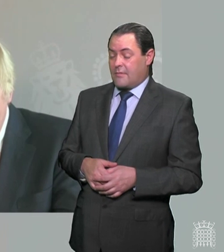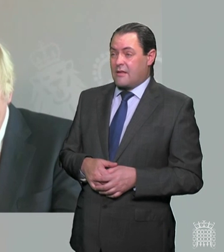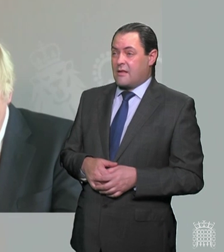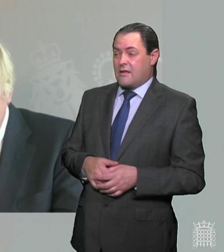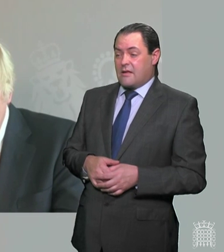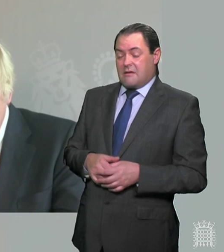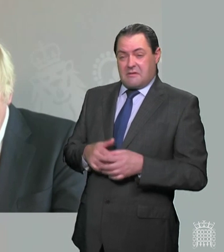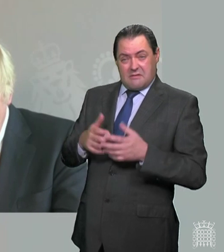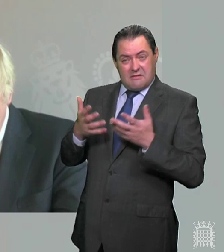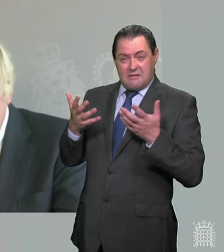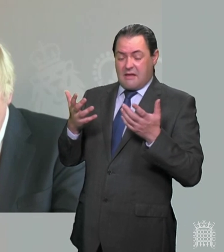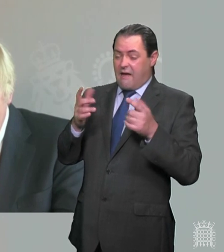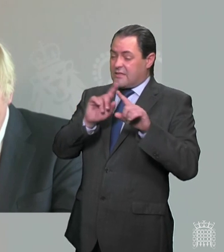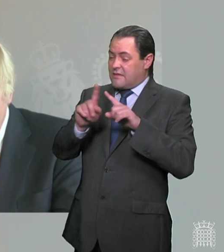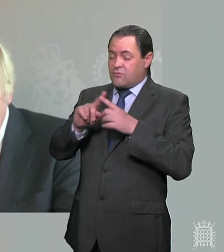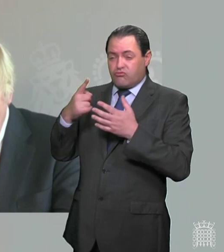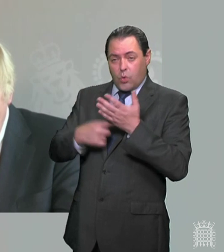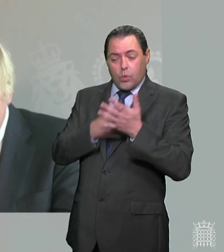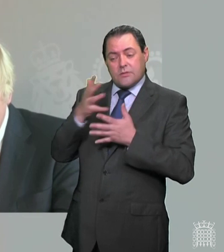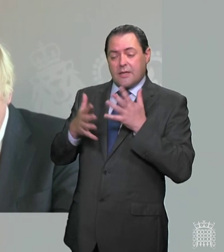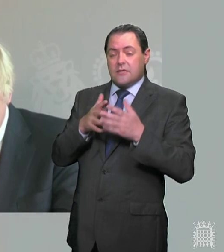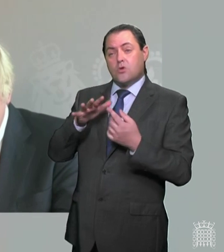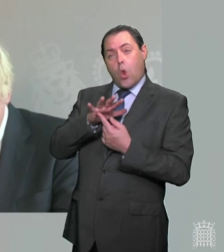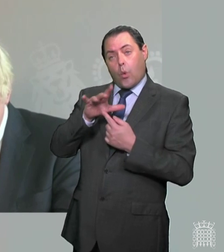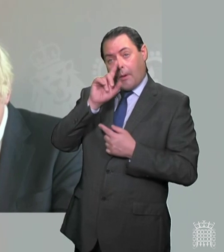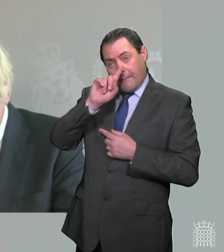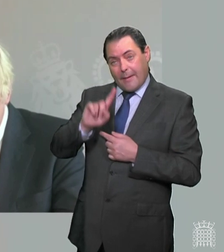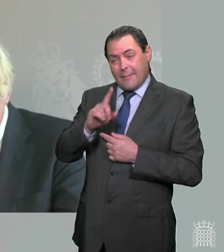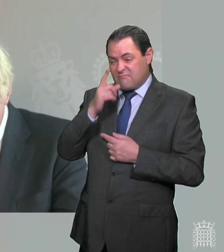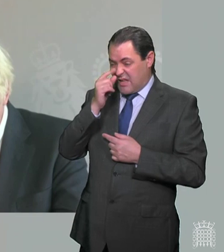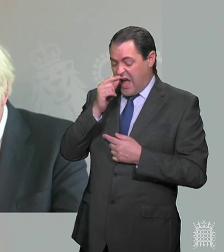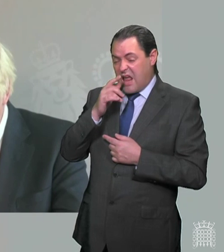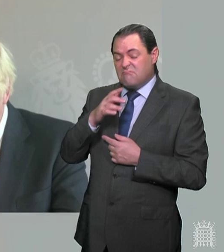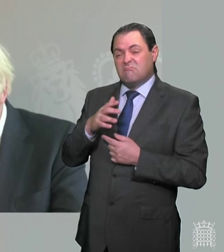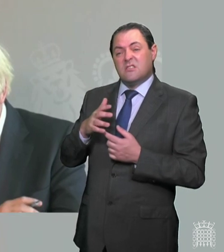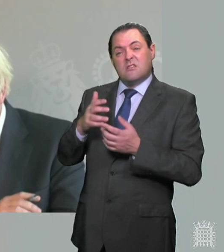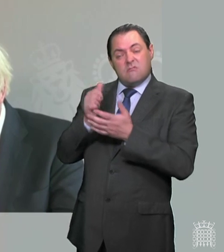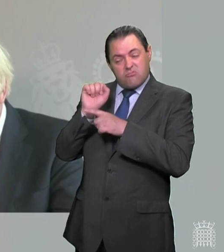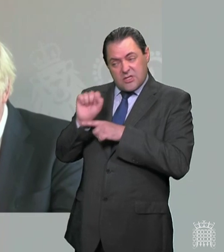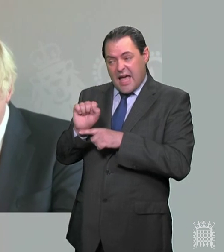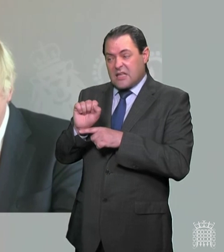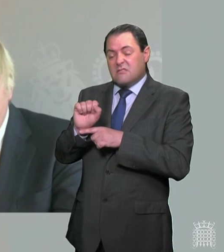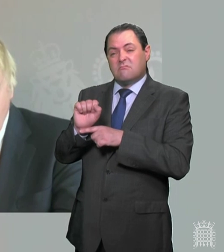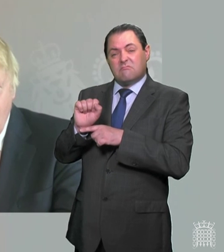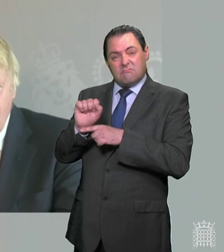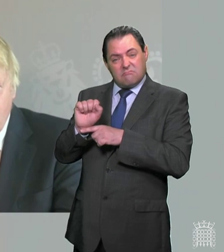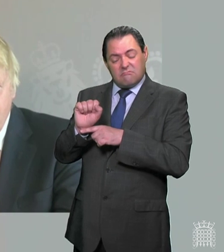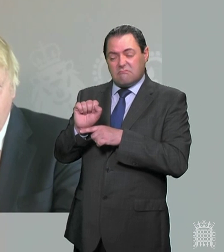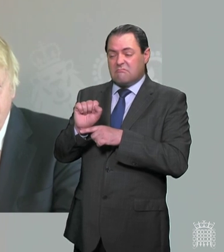We are bringing forward measures to allow local people to protect such places of vital local importance.